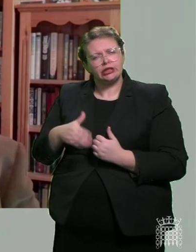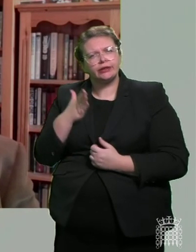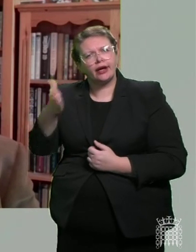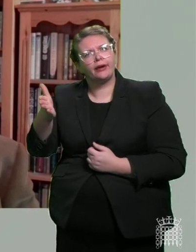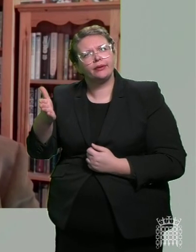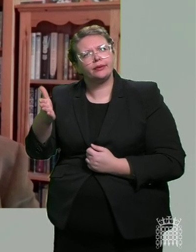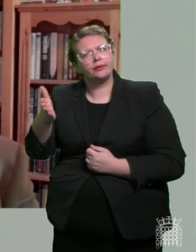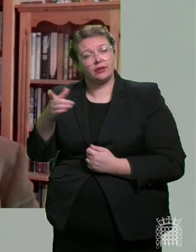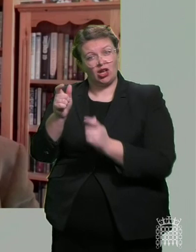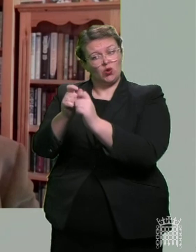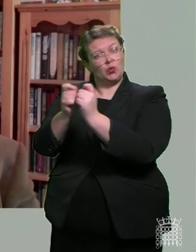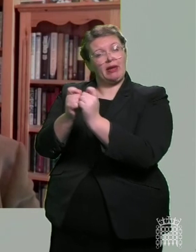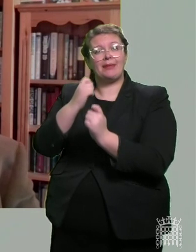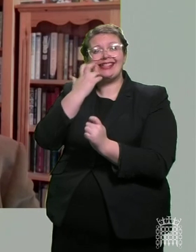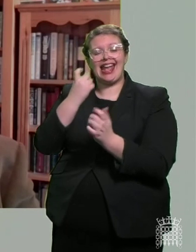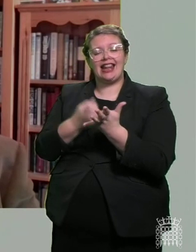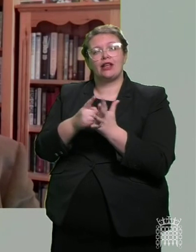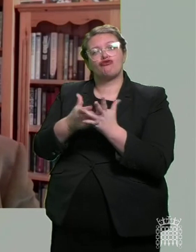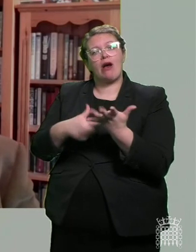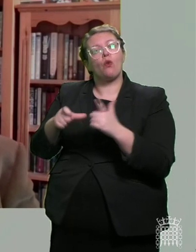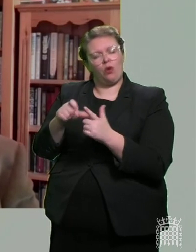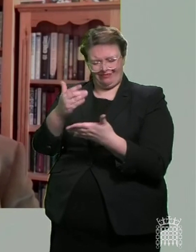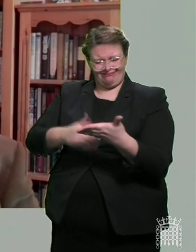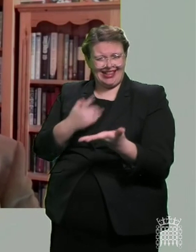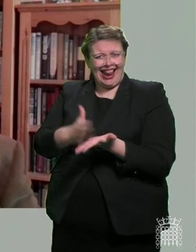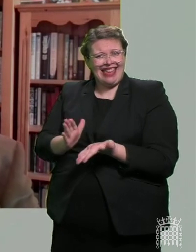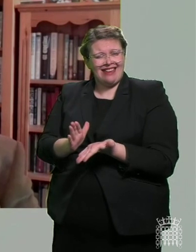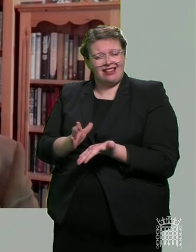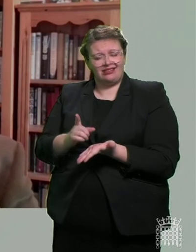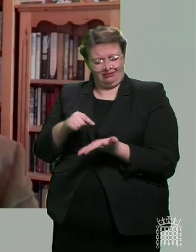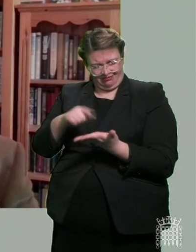He has been spending his days on the frontline fighting covid in the NHS.